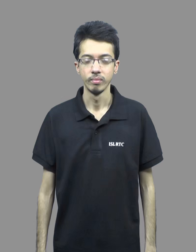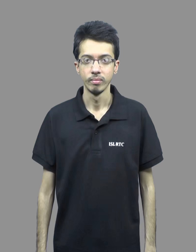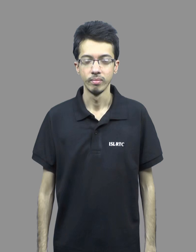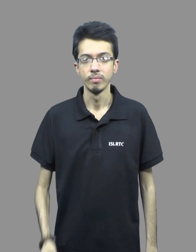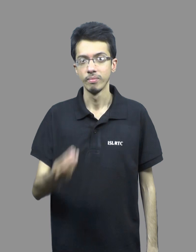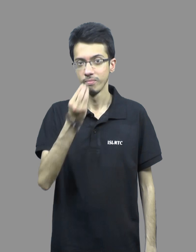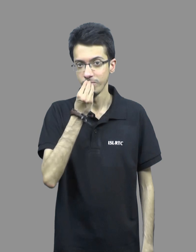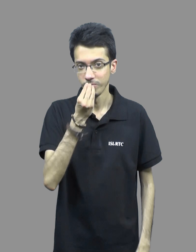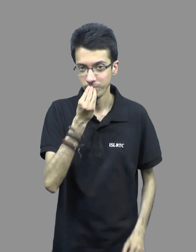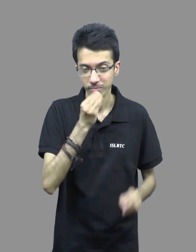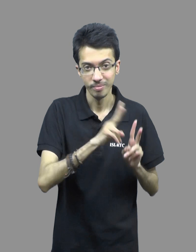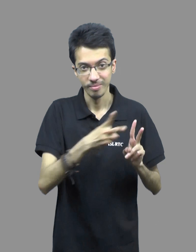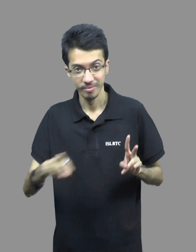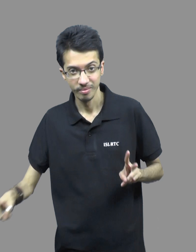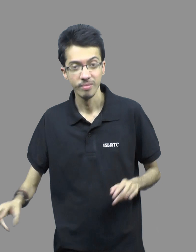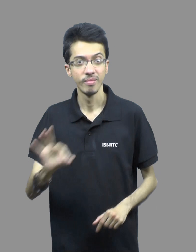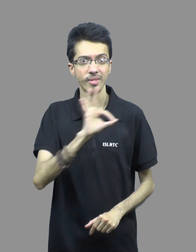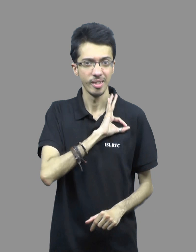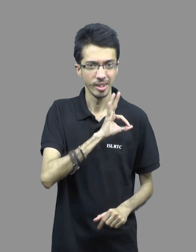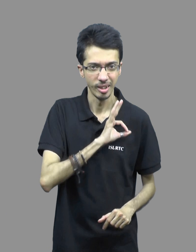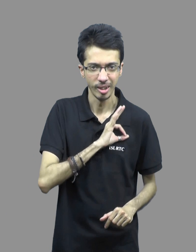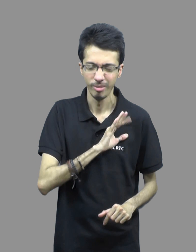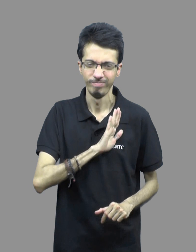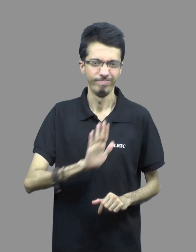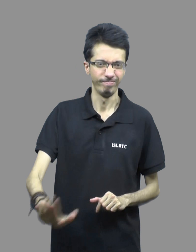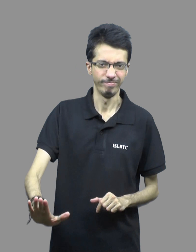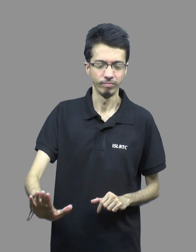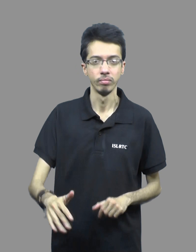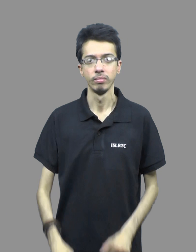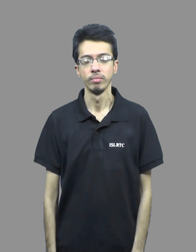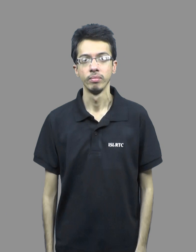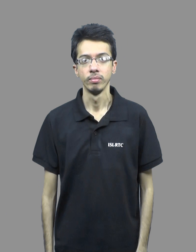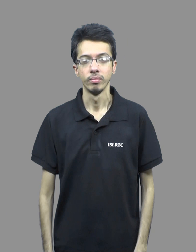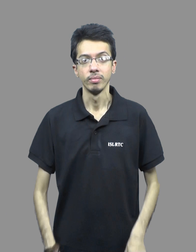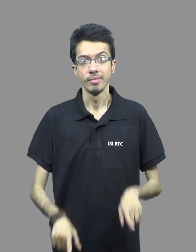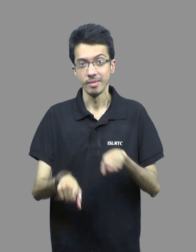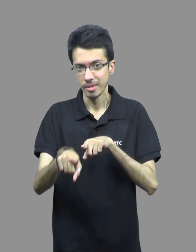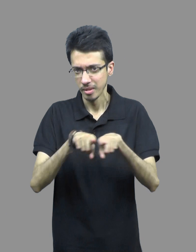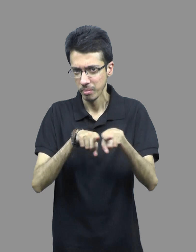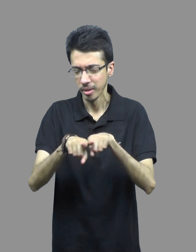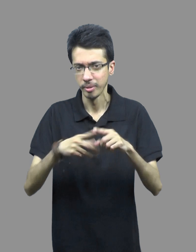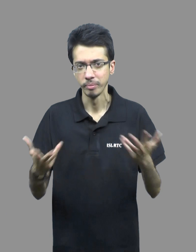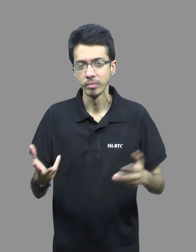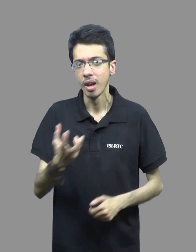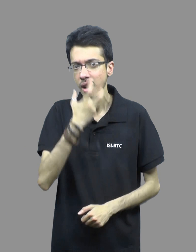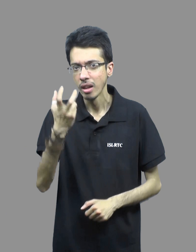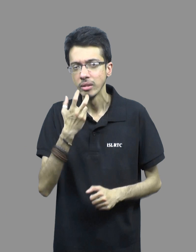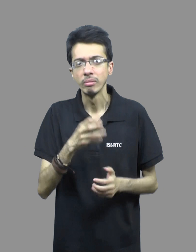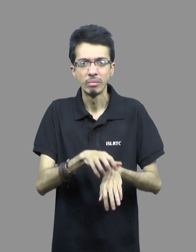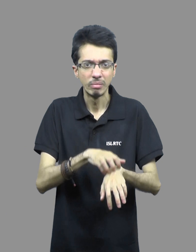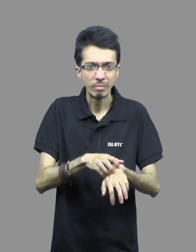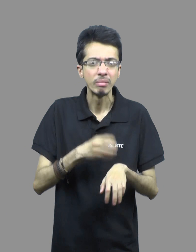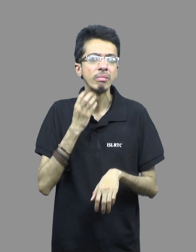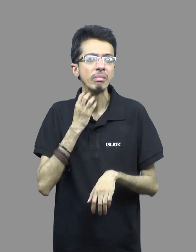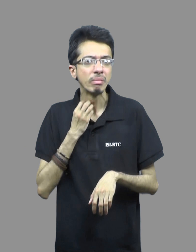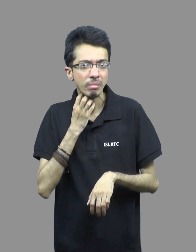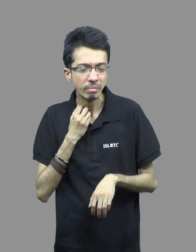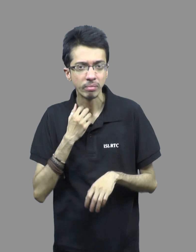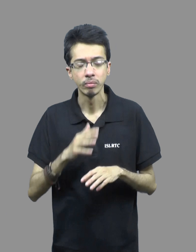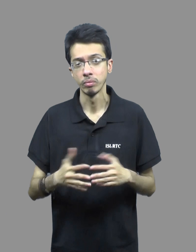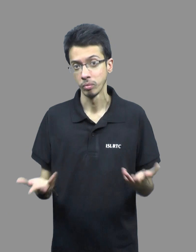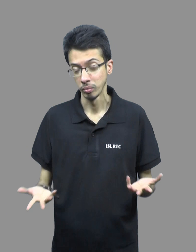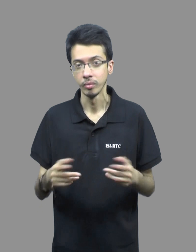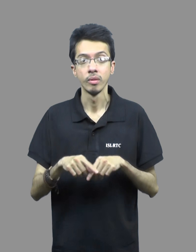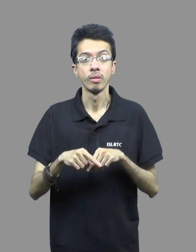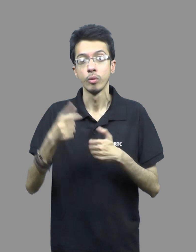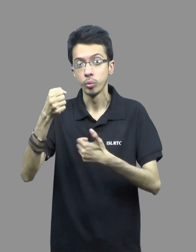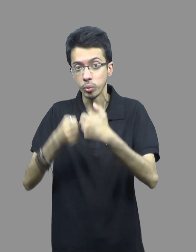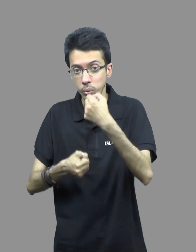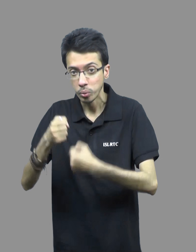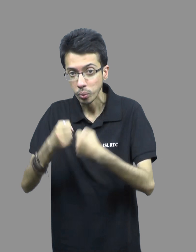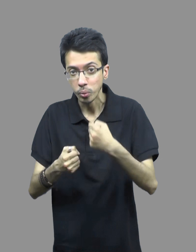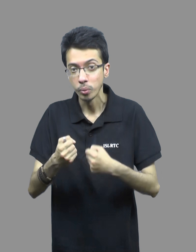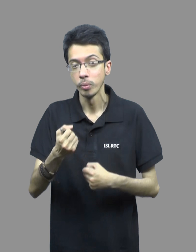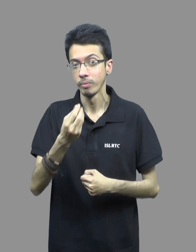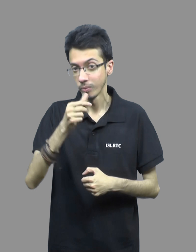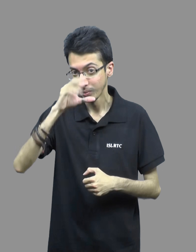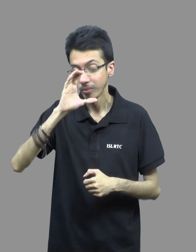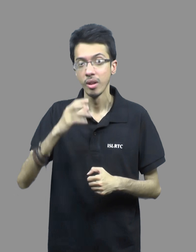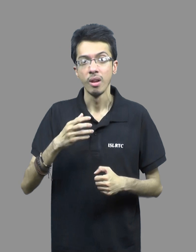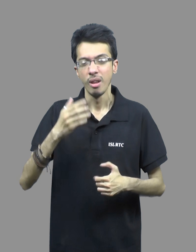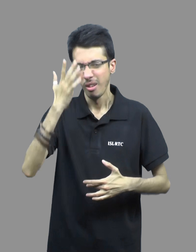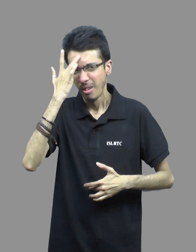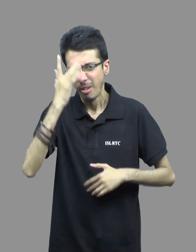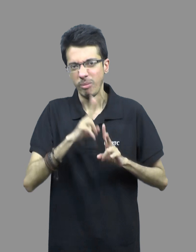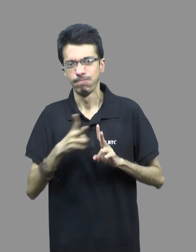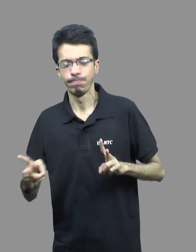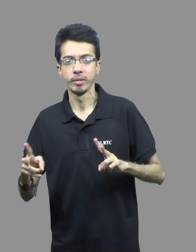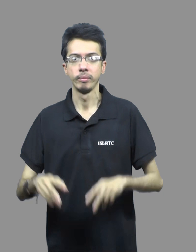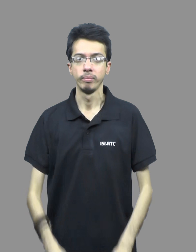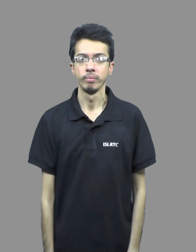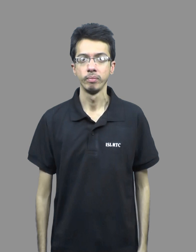Abstinence